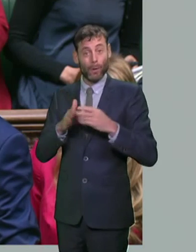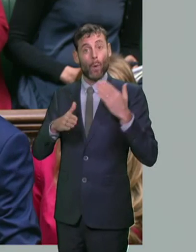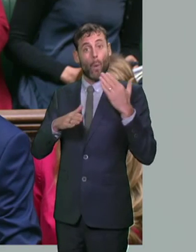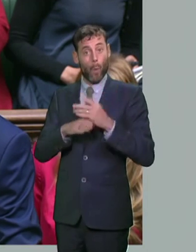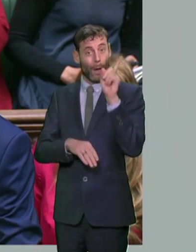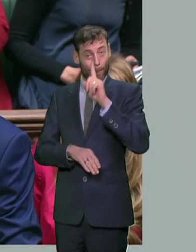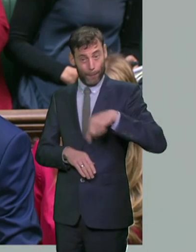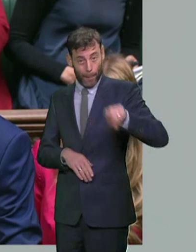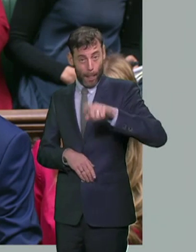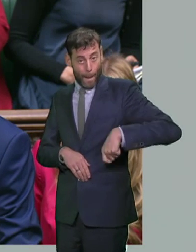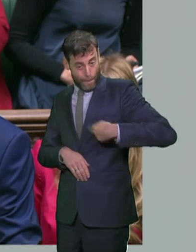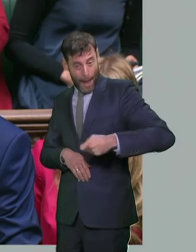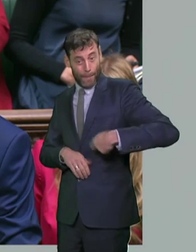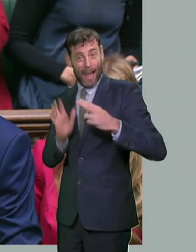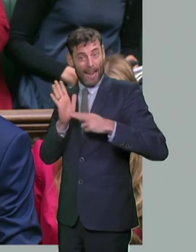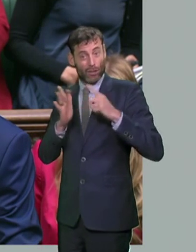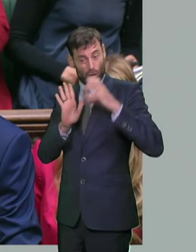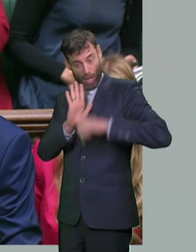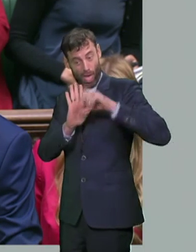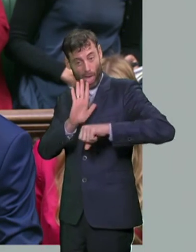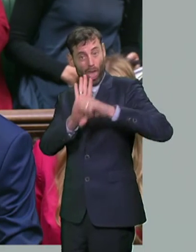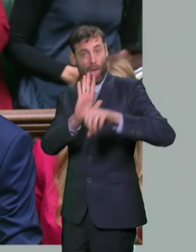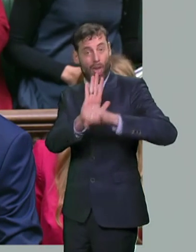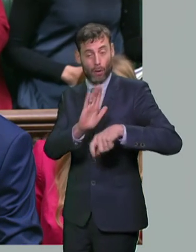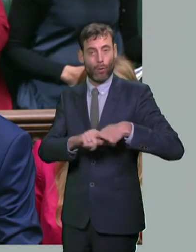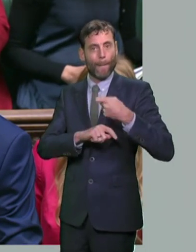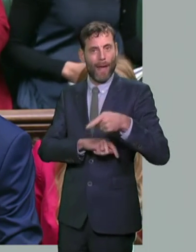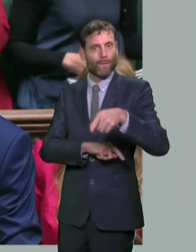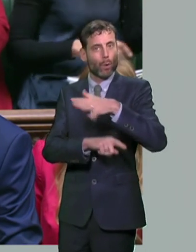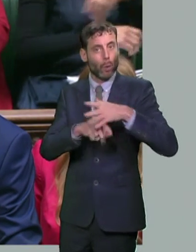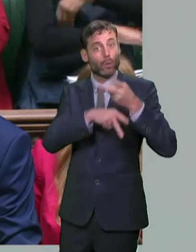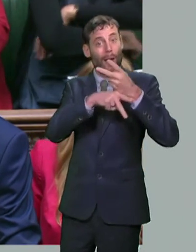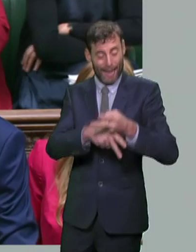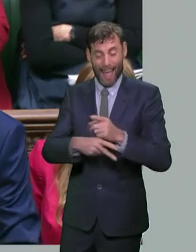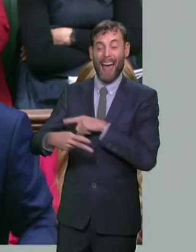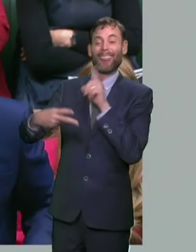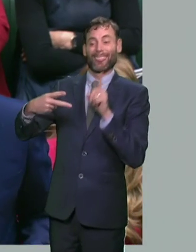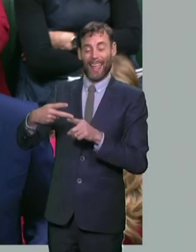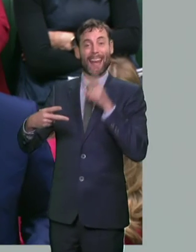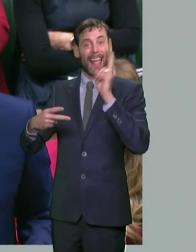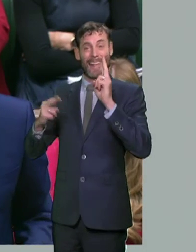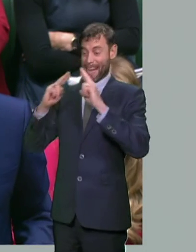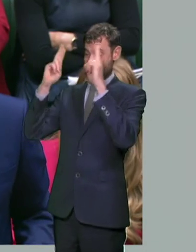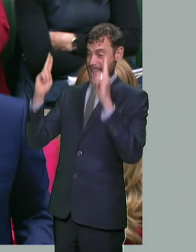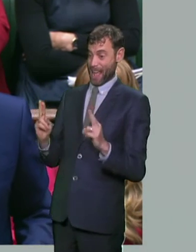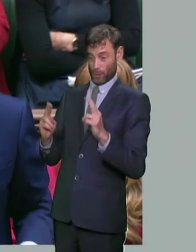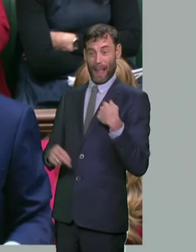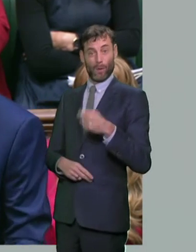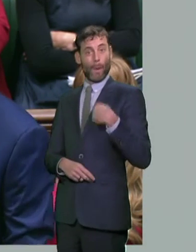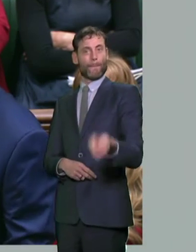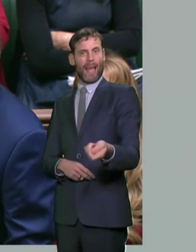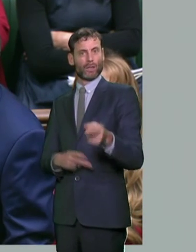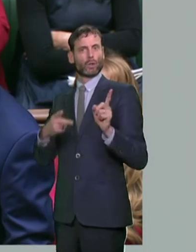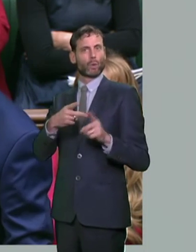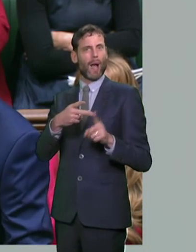During their working lives, they will pay much more tax in national insurance, while those living off wealth are protected.